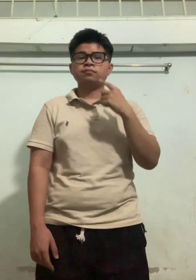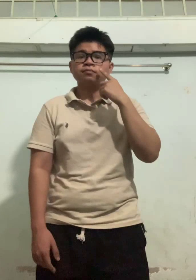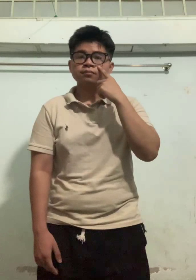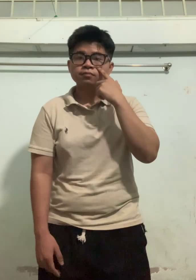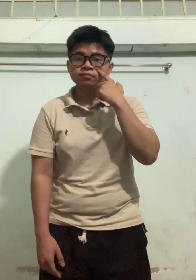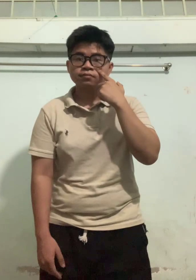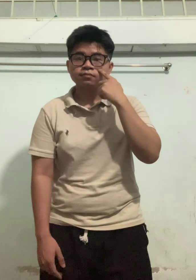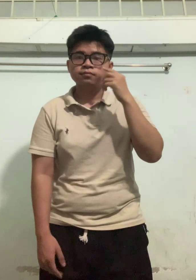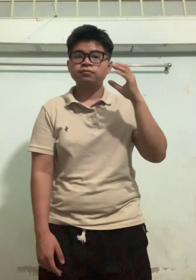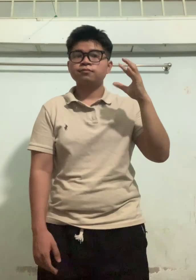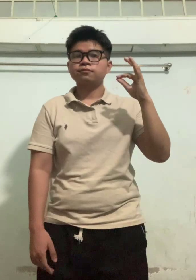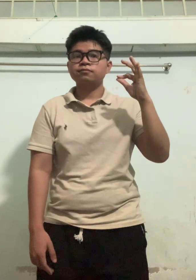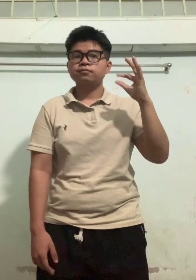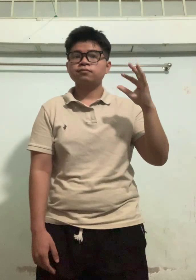lam quen